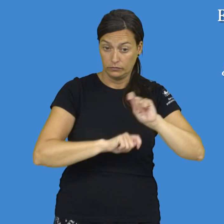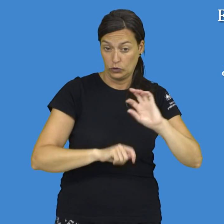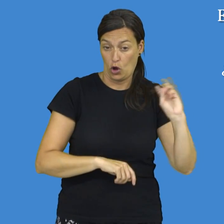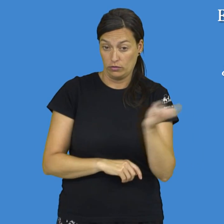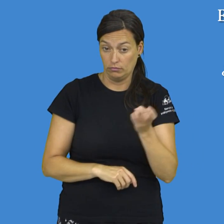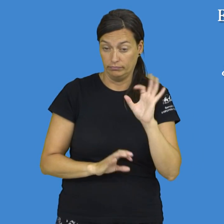etc